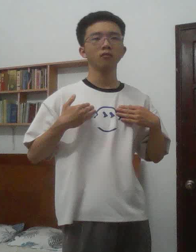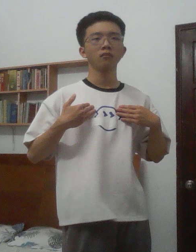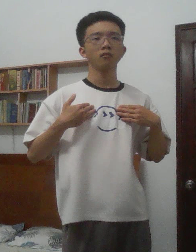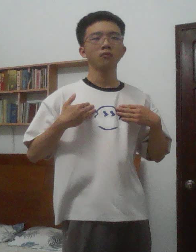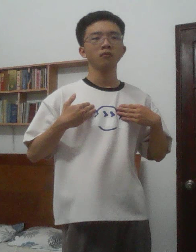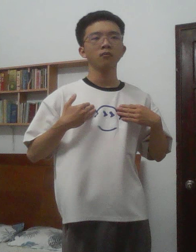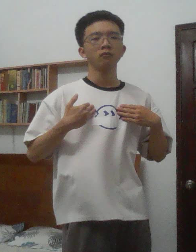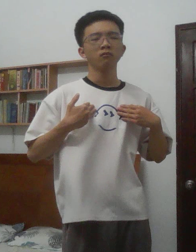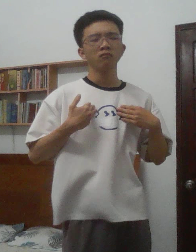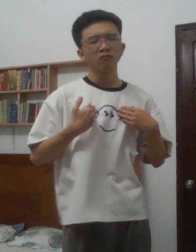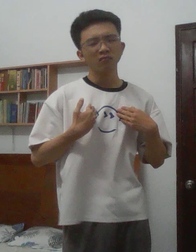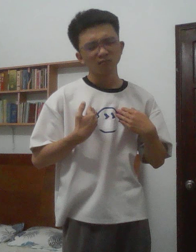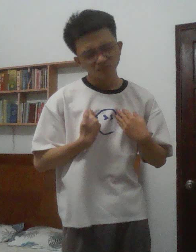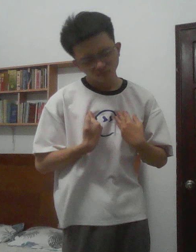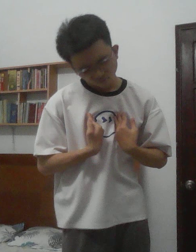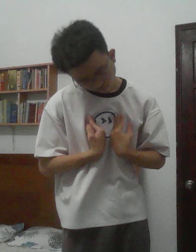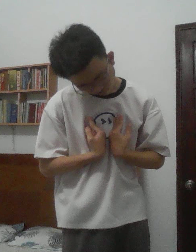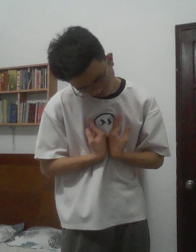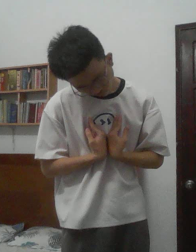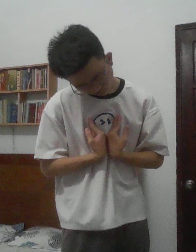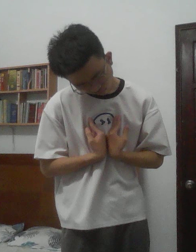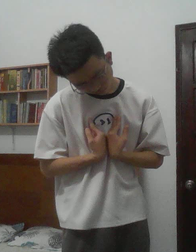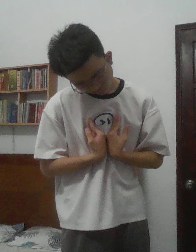met